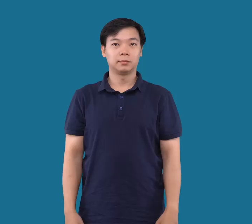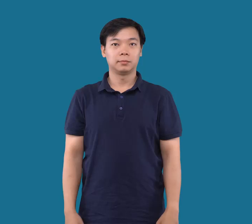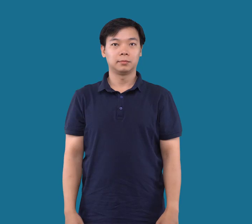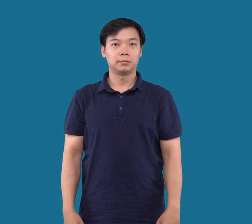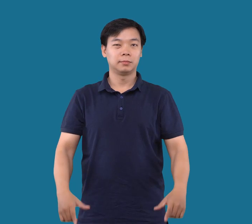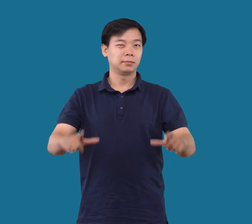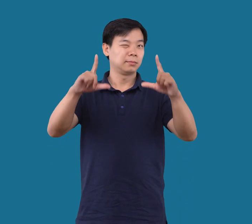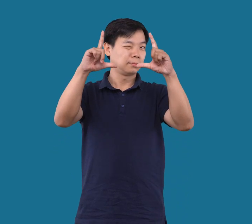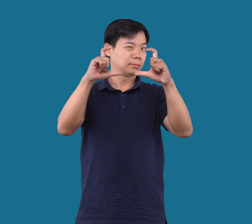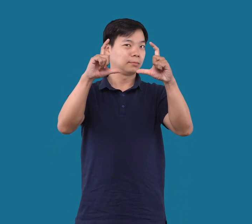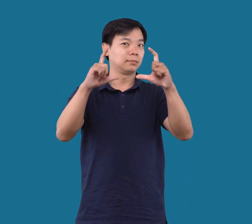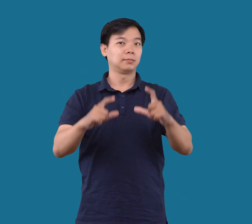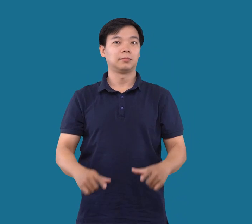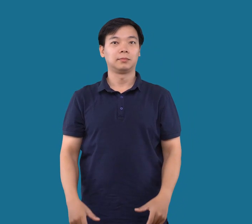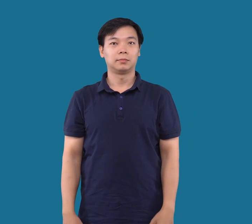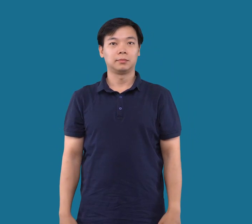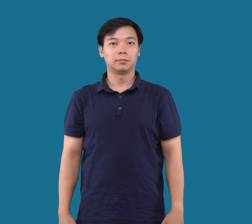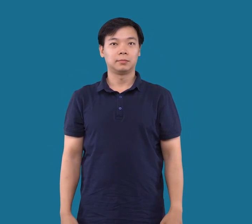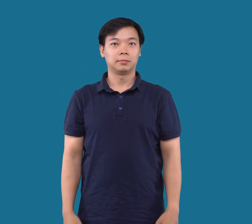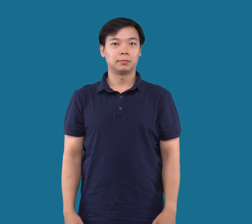chụp ảnh